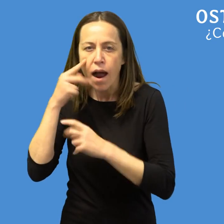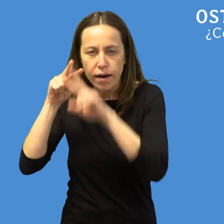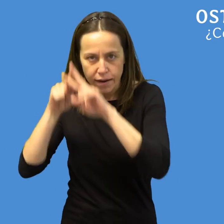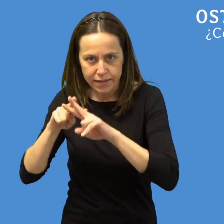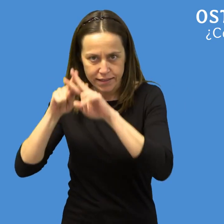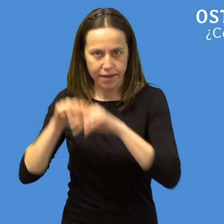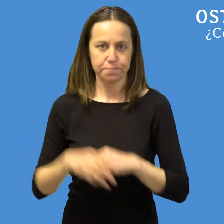revisar